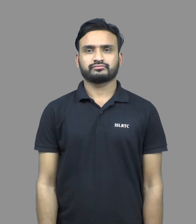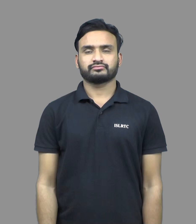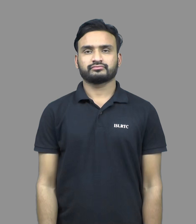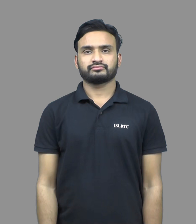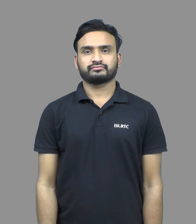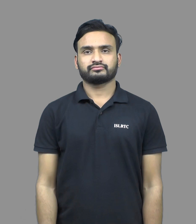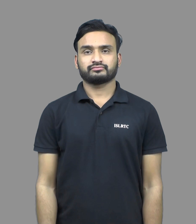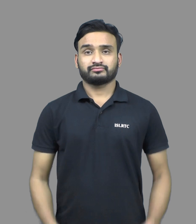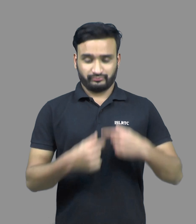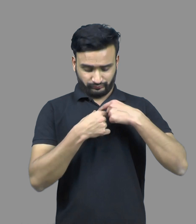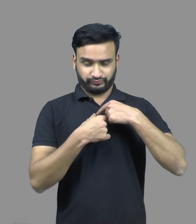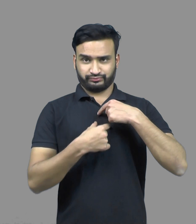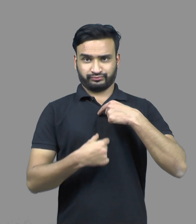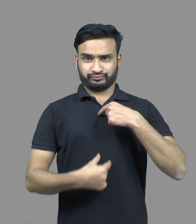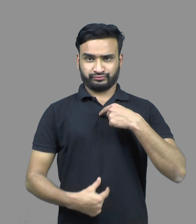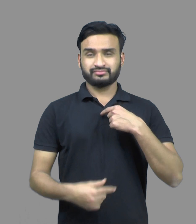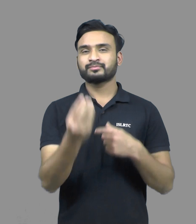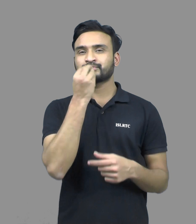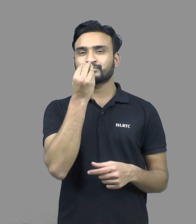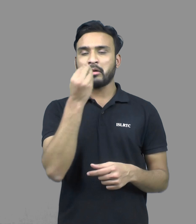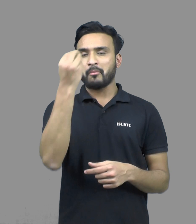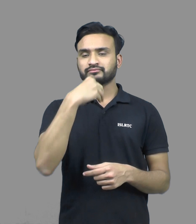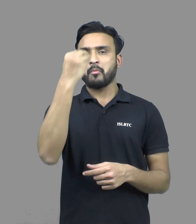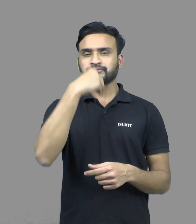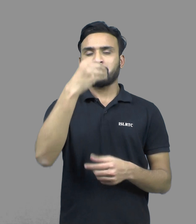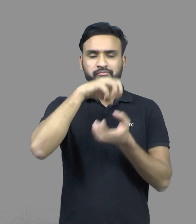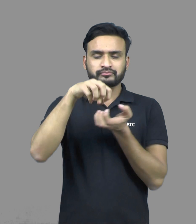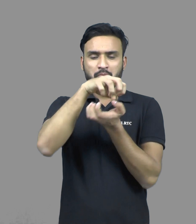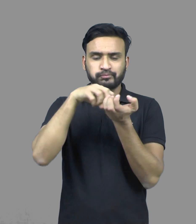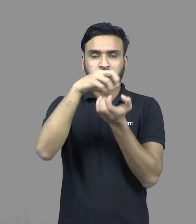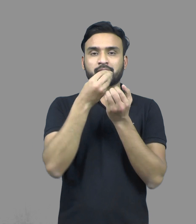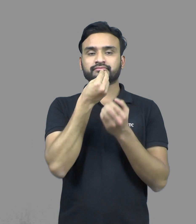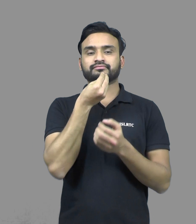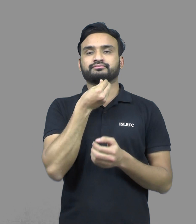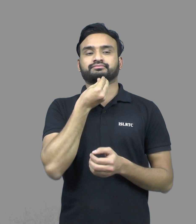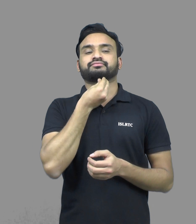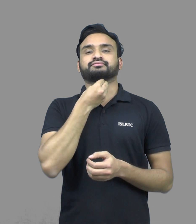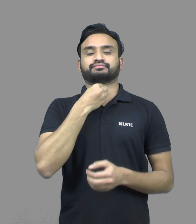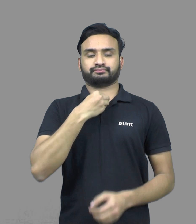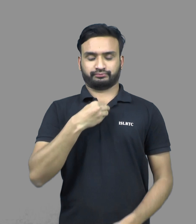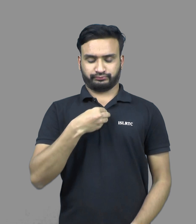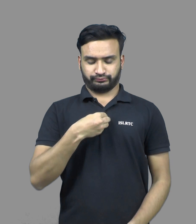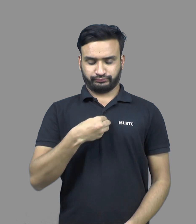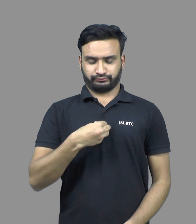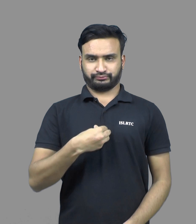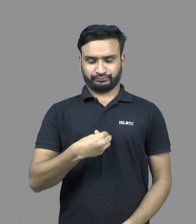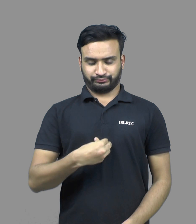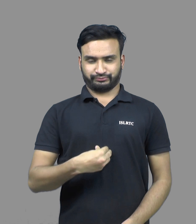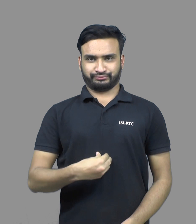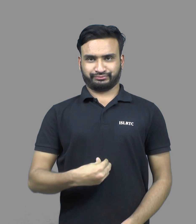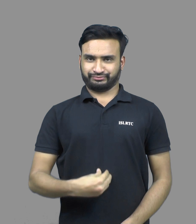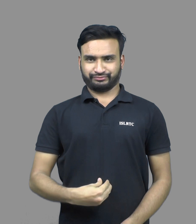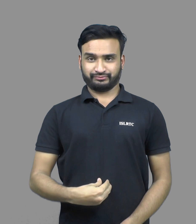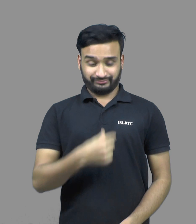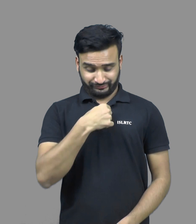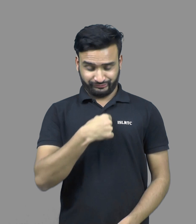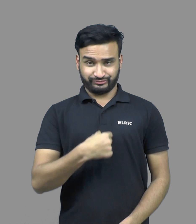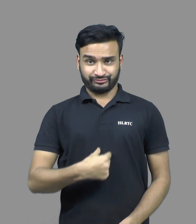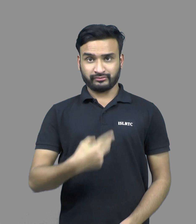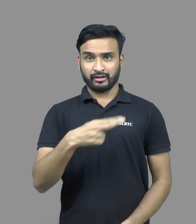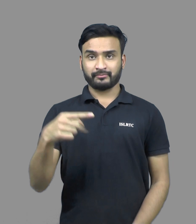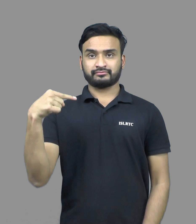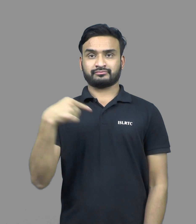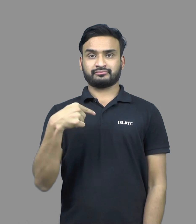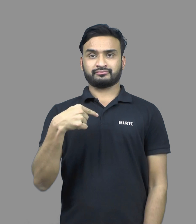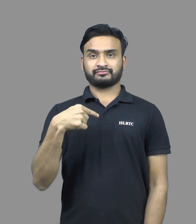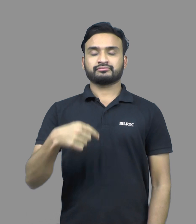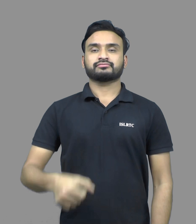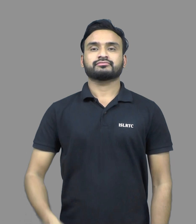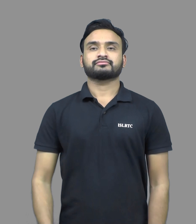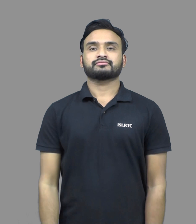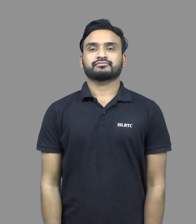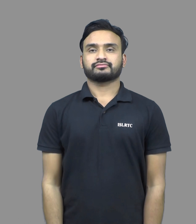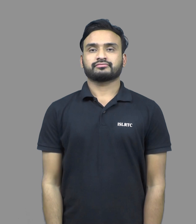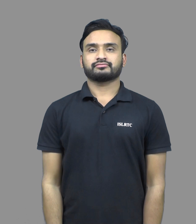Esophagus